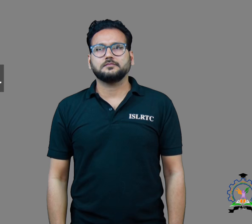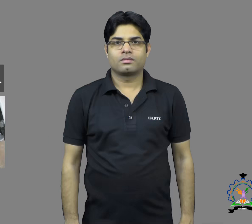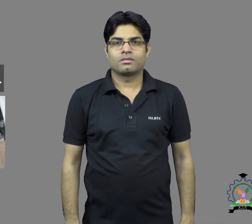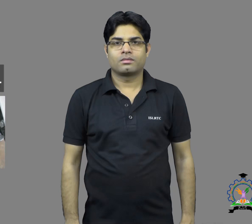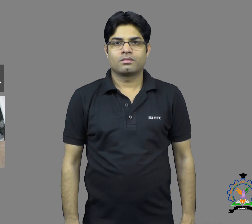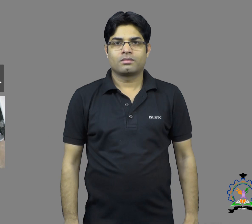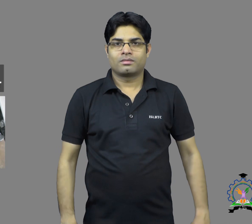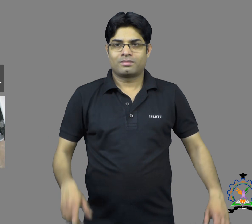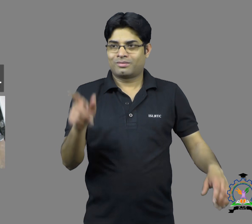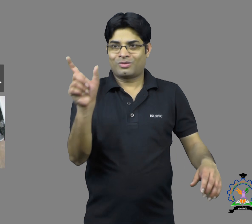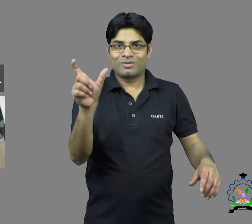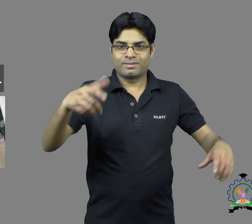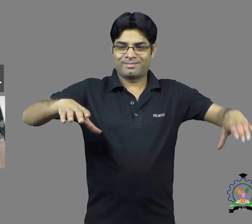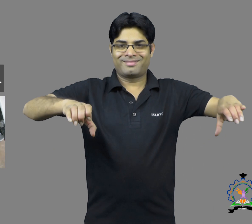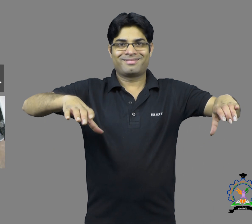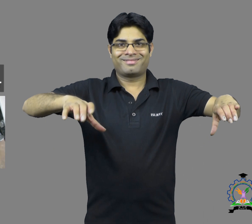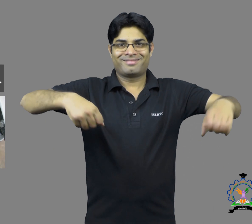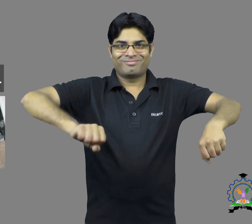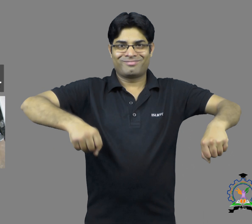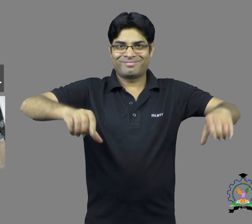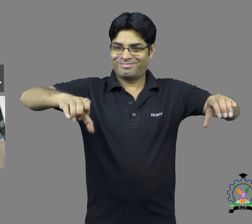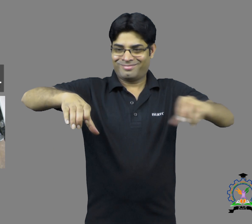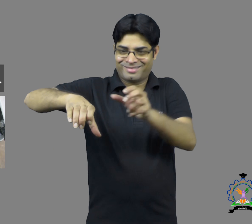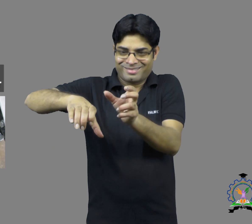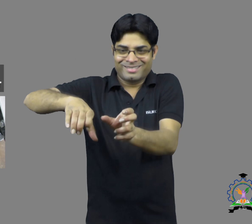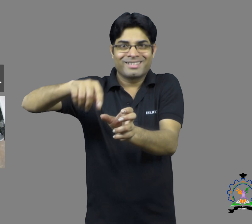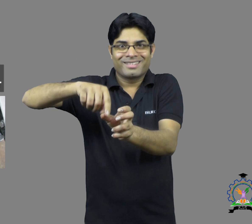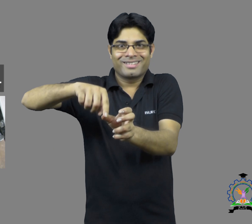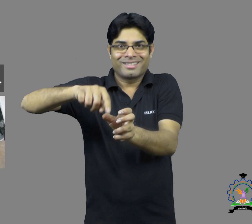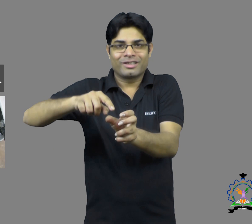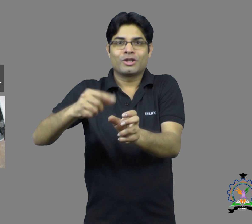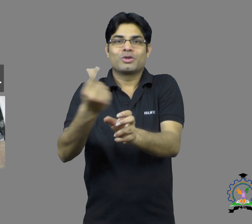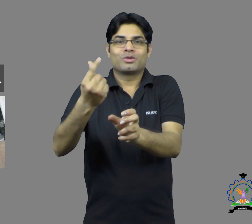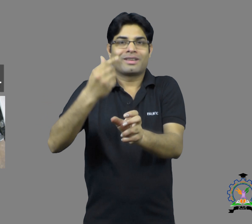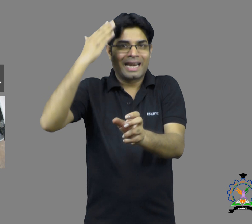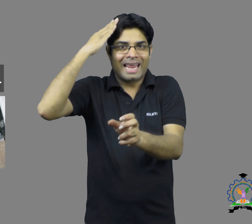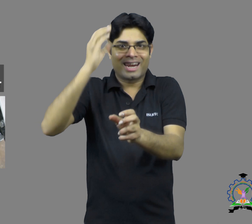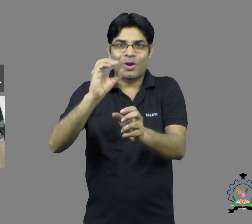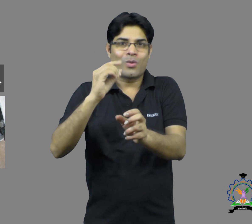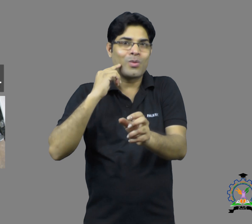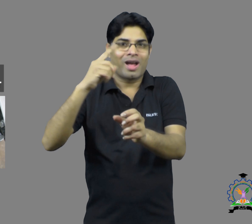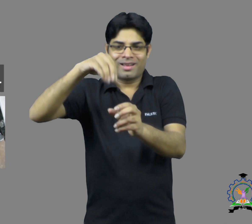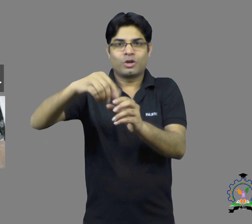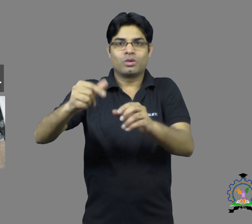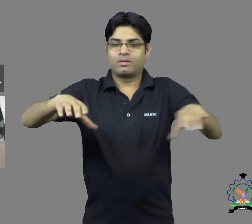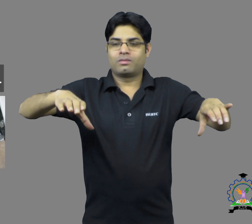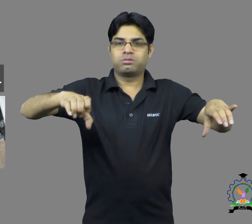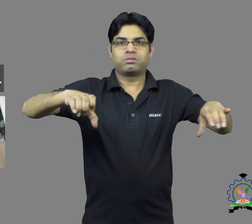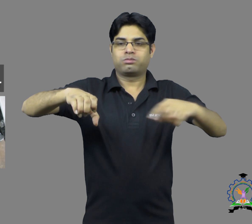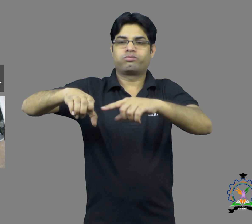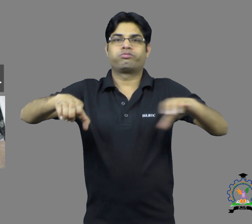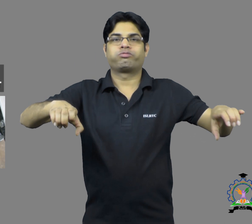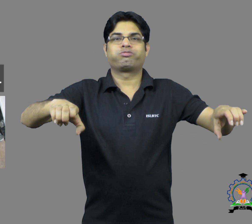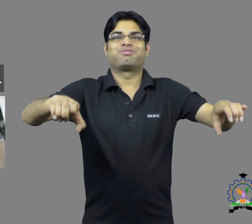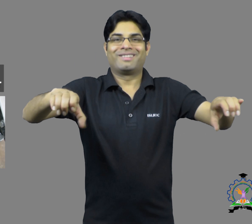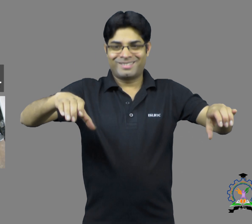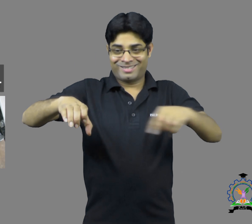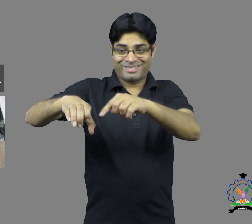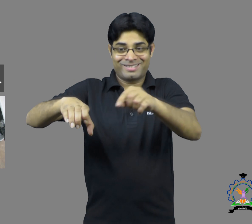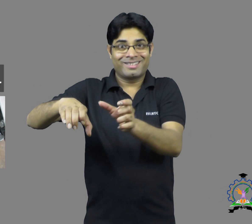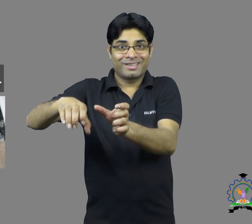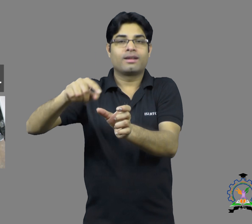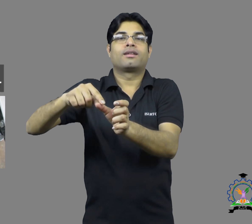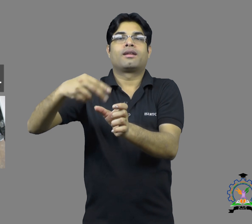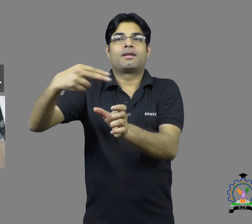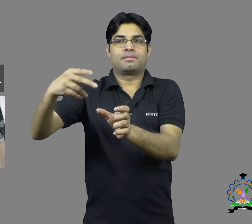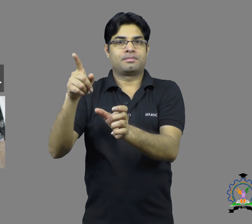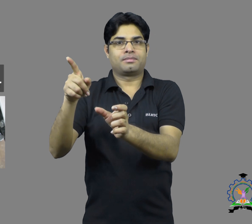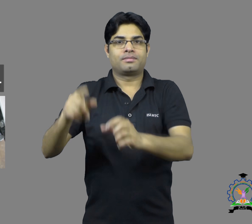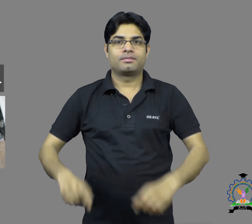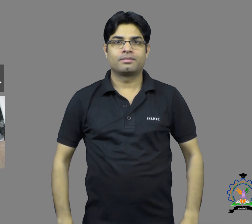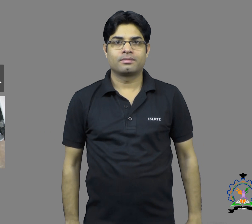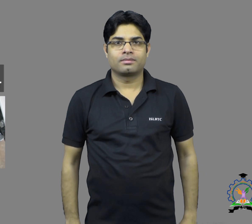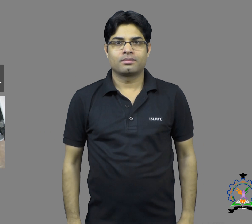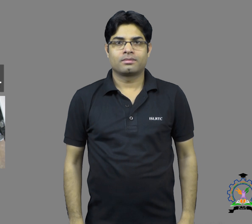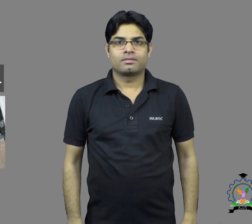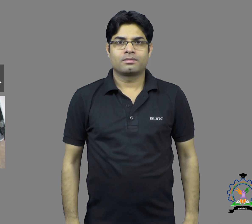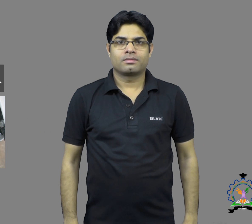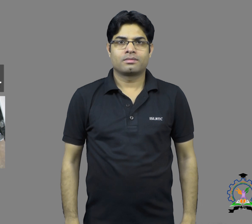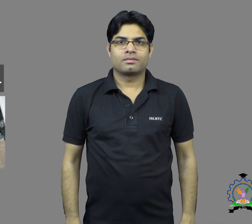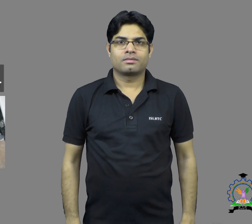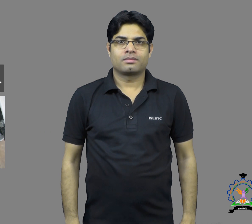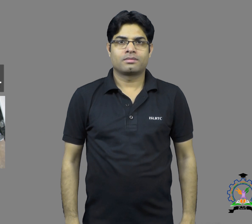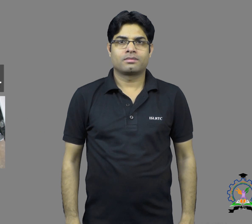Disc Brake Master Cylinder